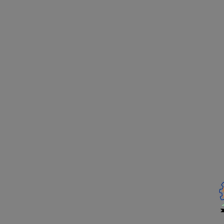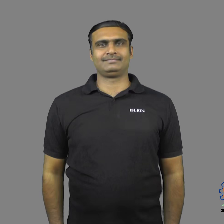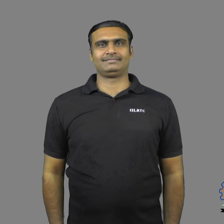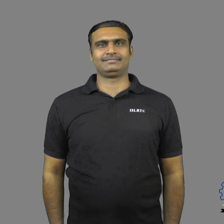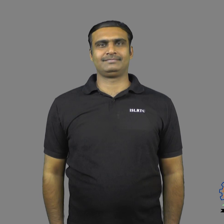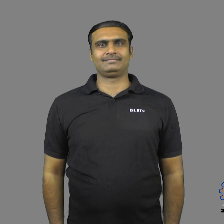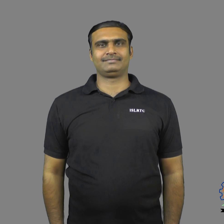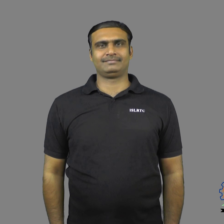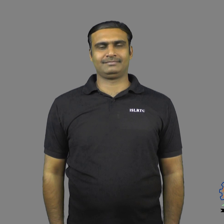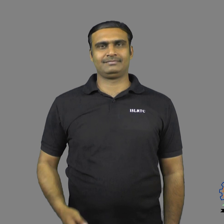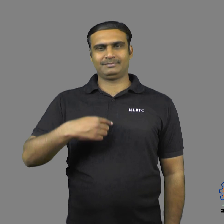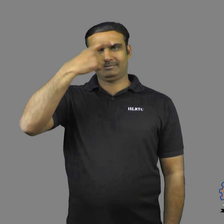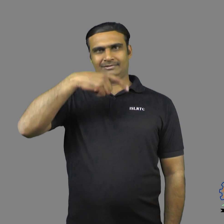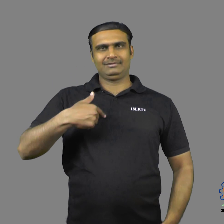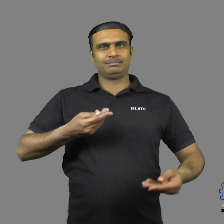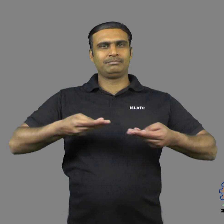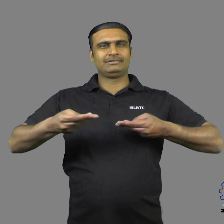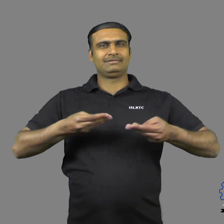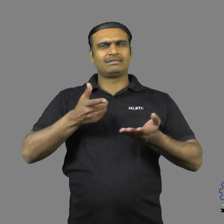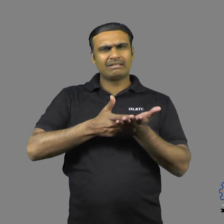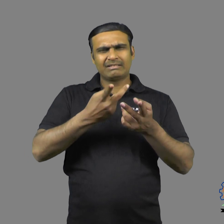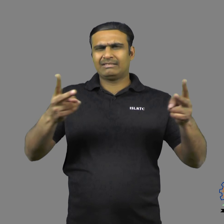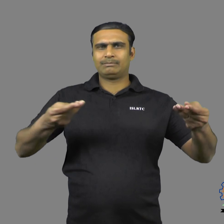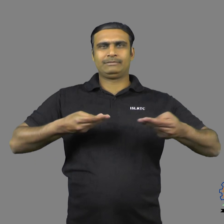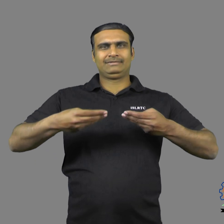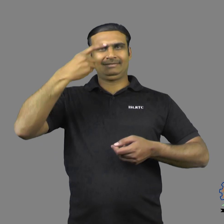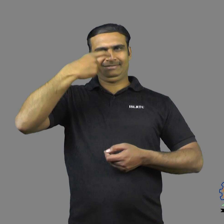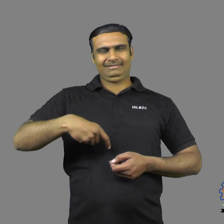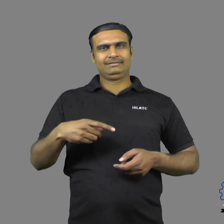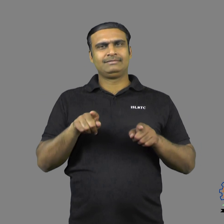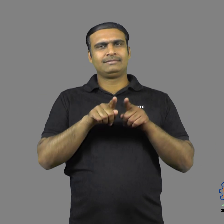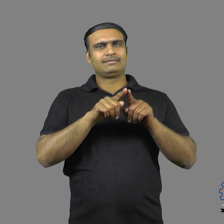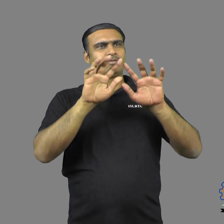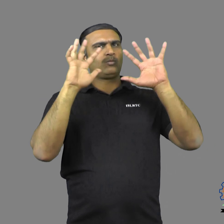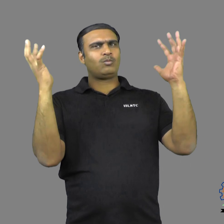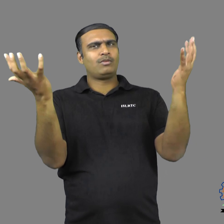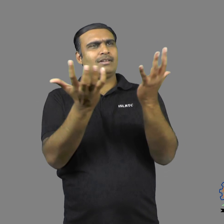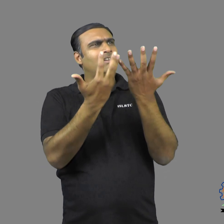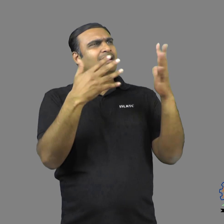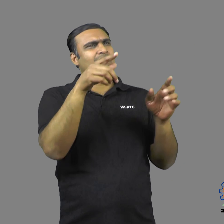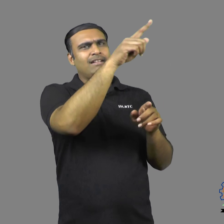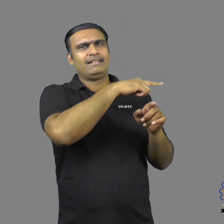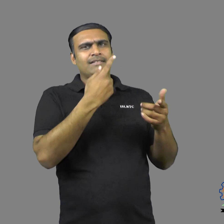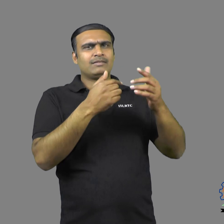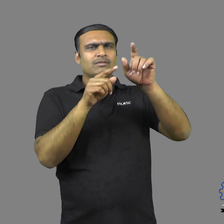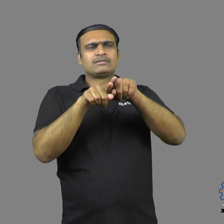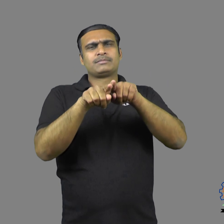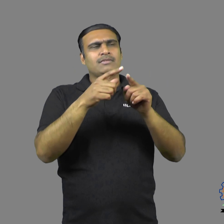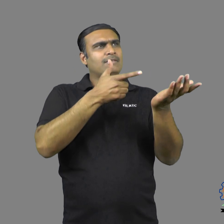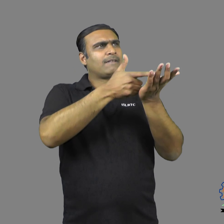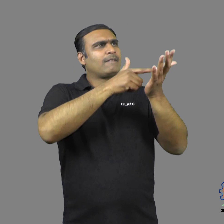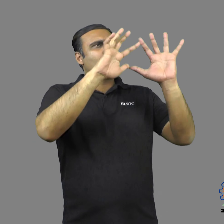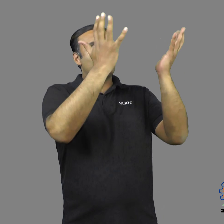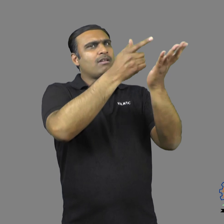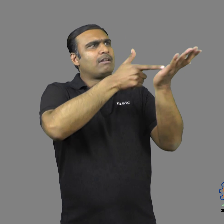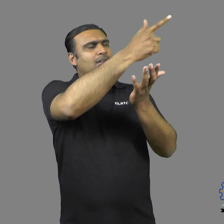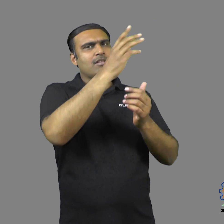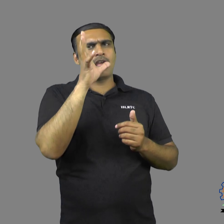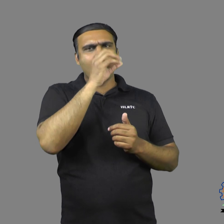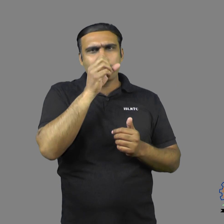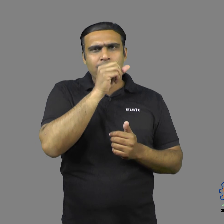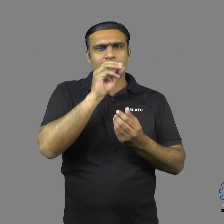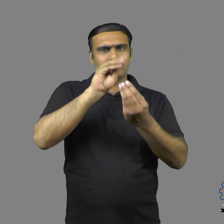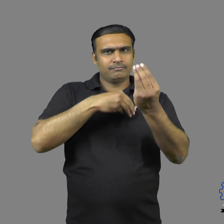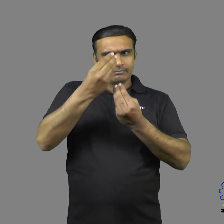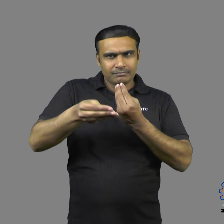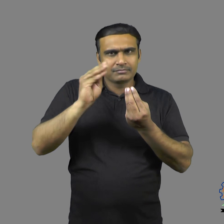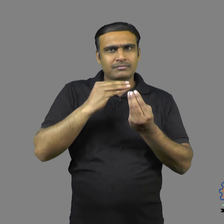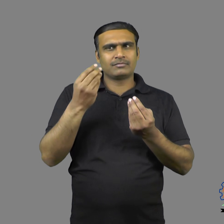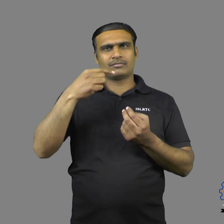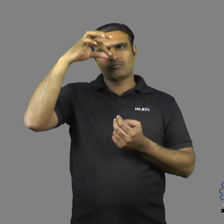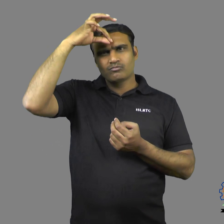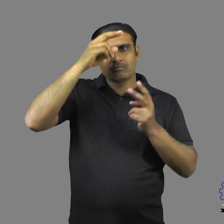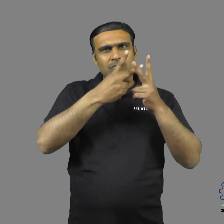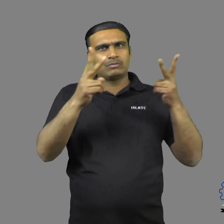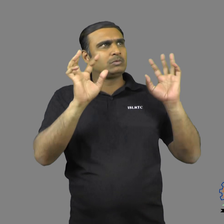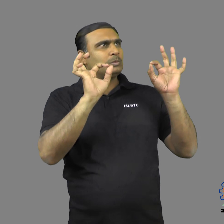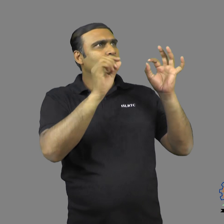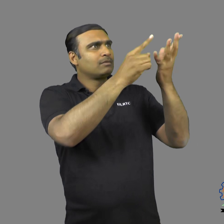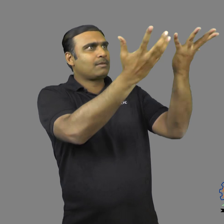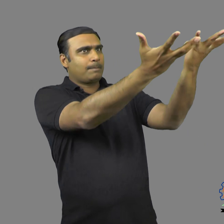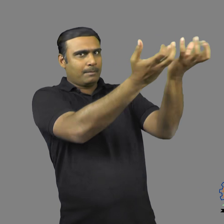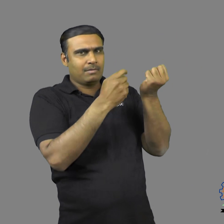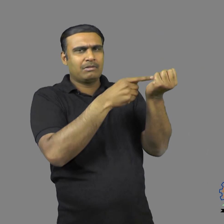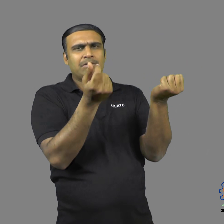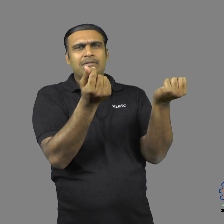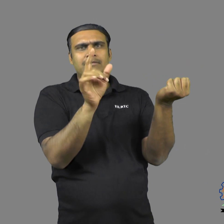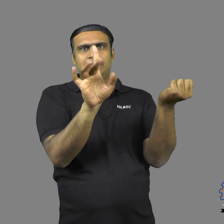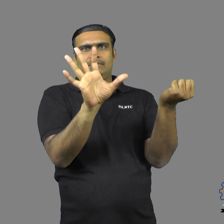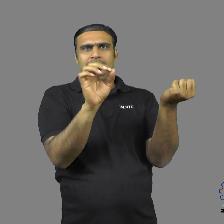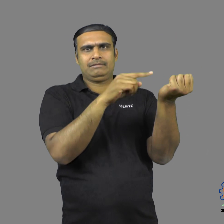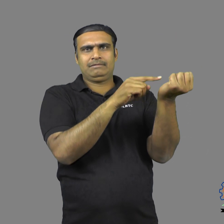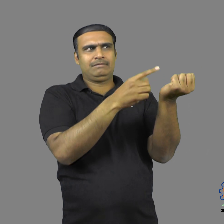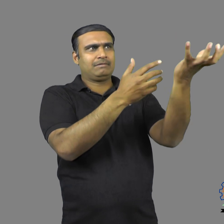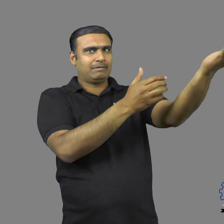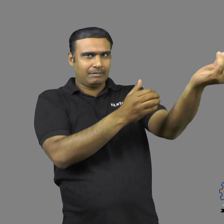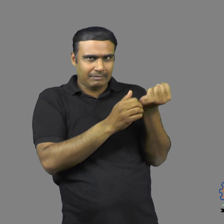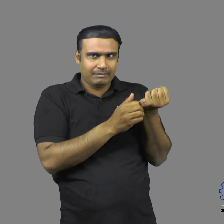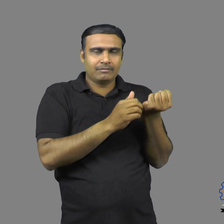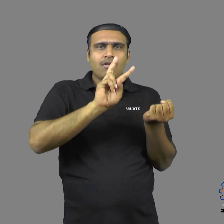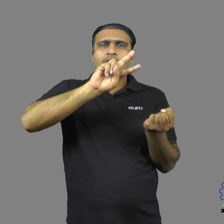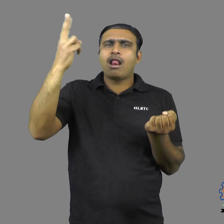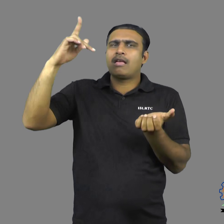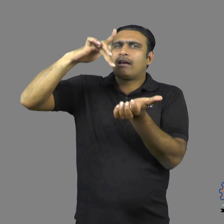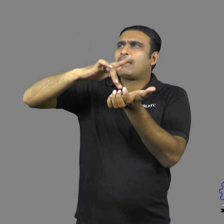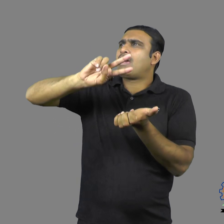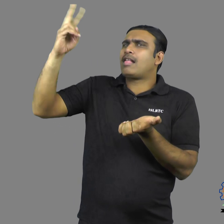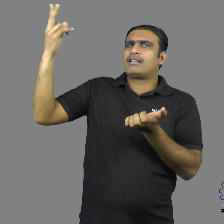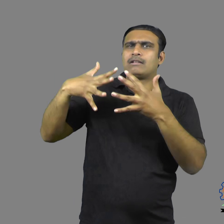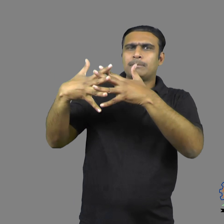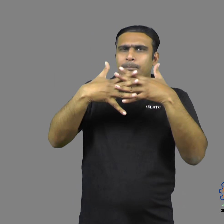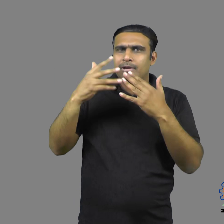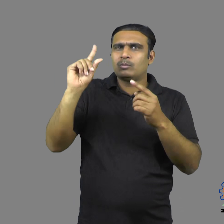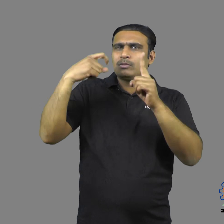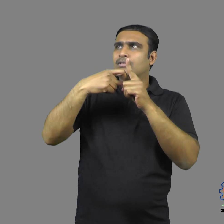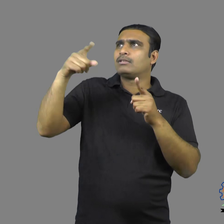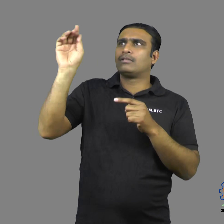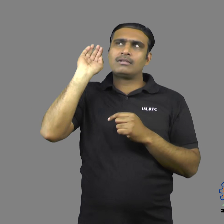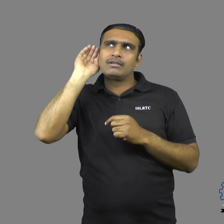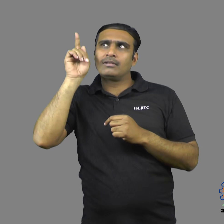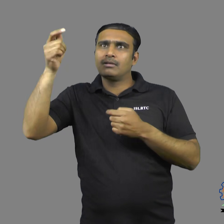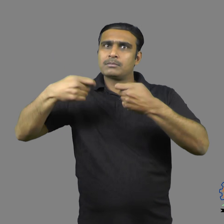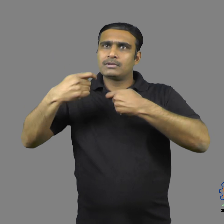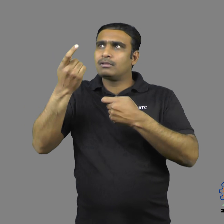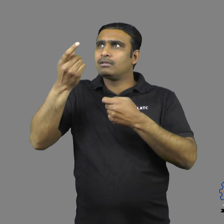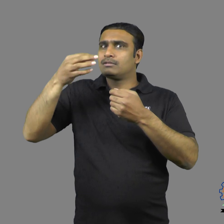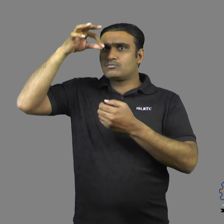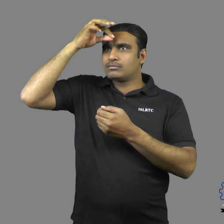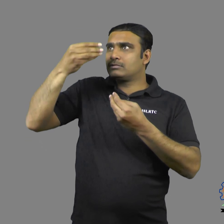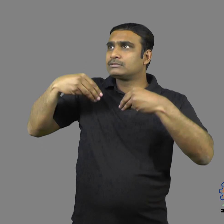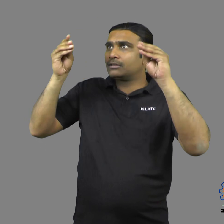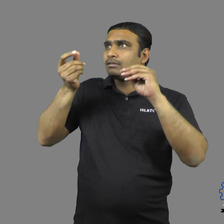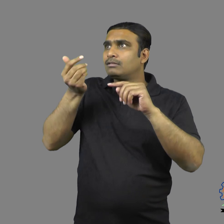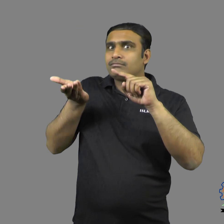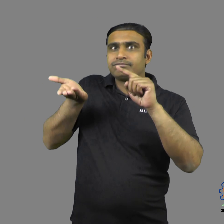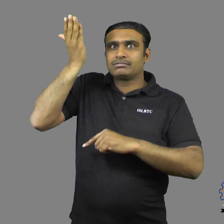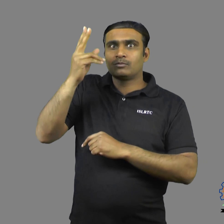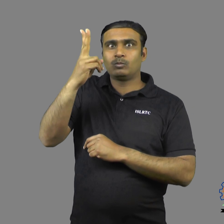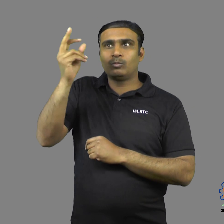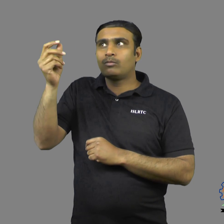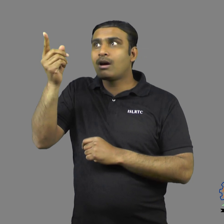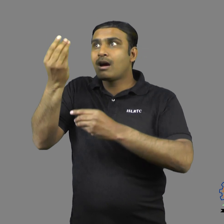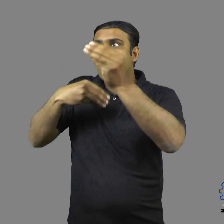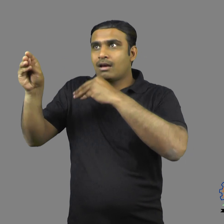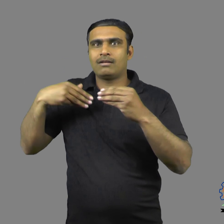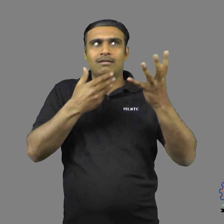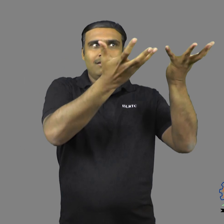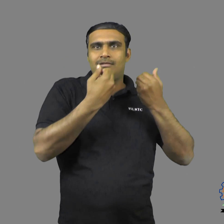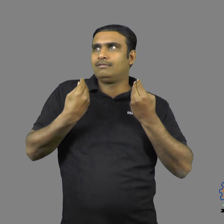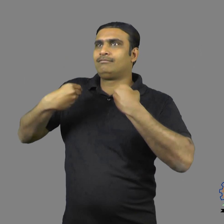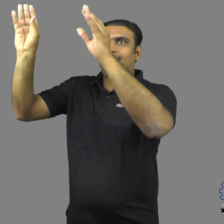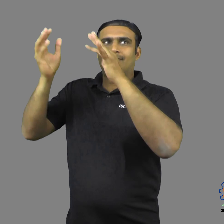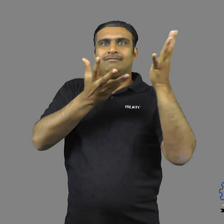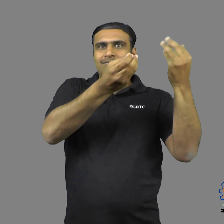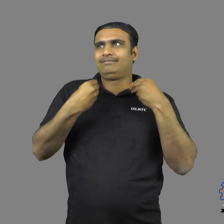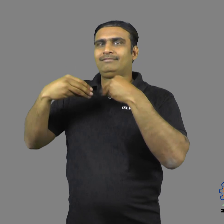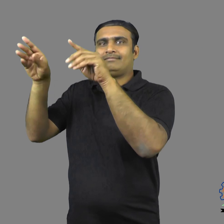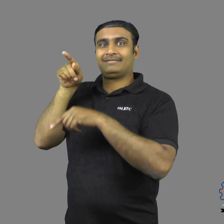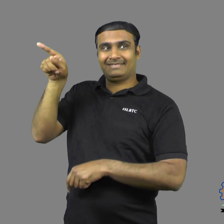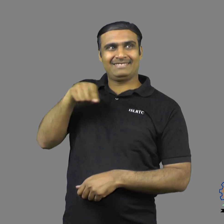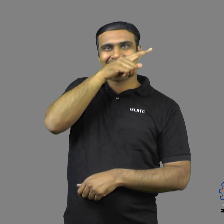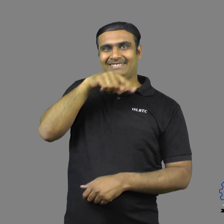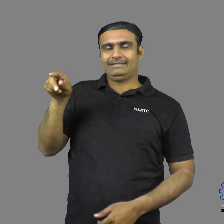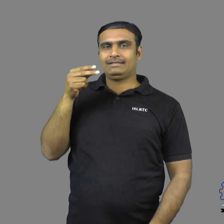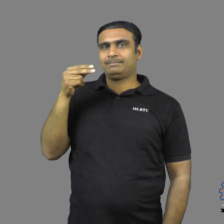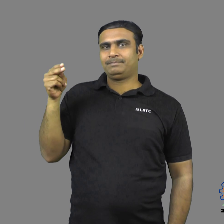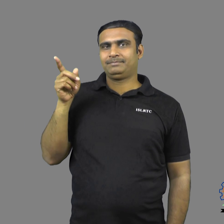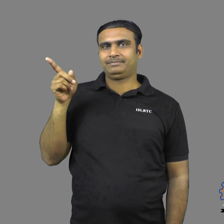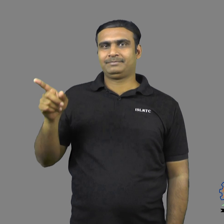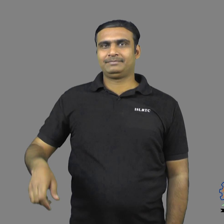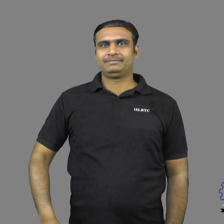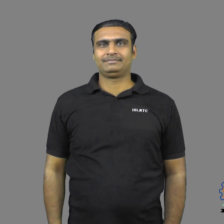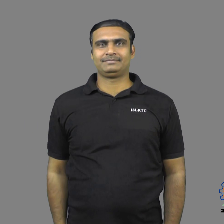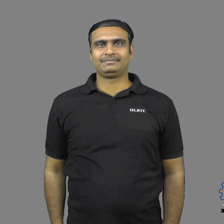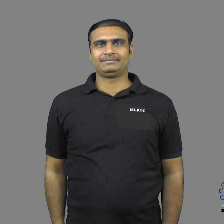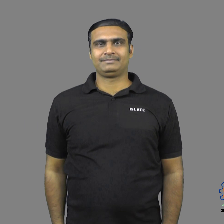Entepot Trade